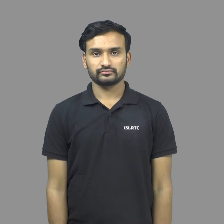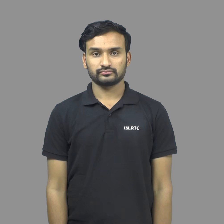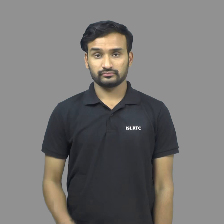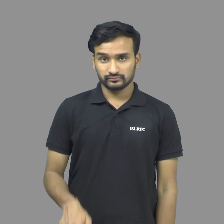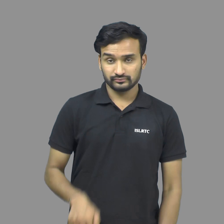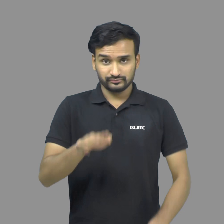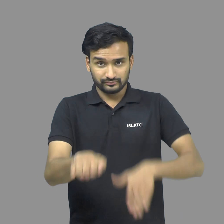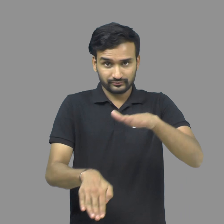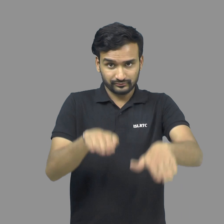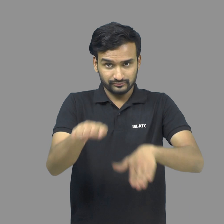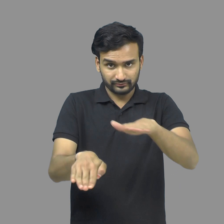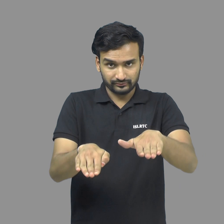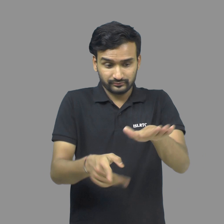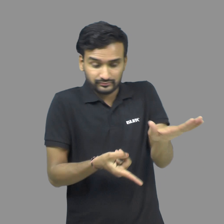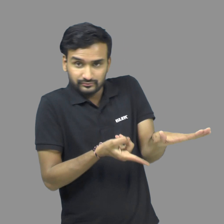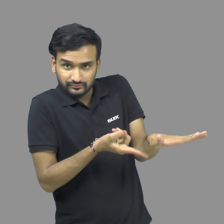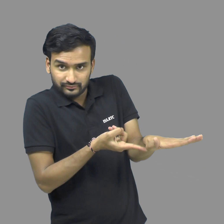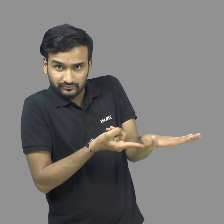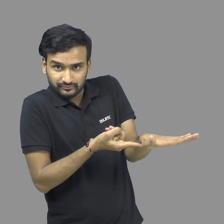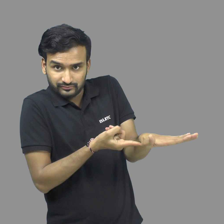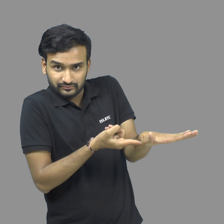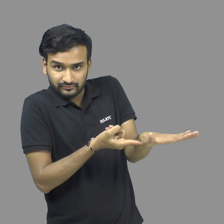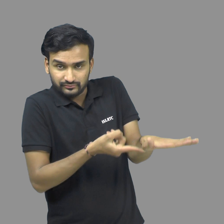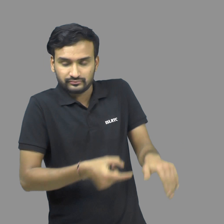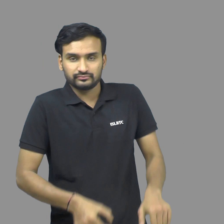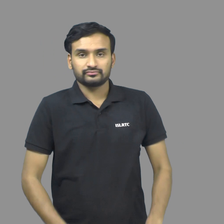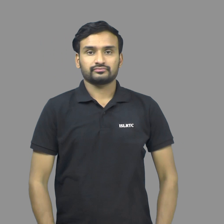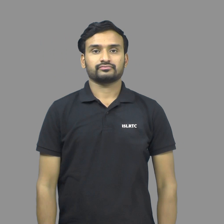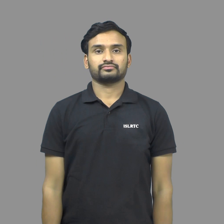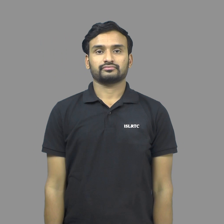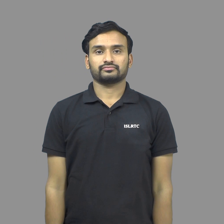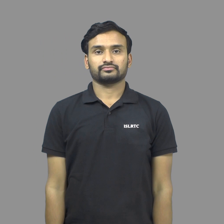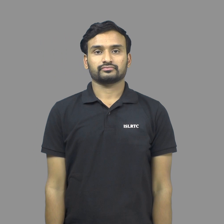Heel